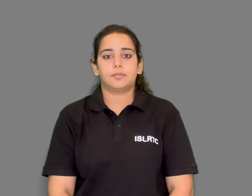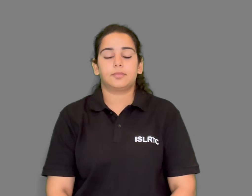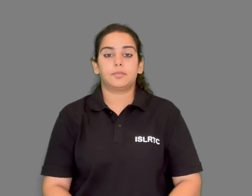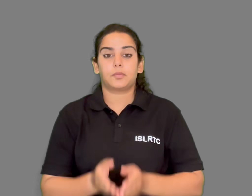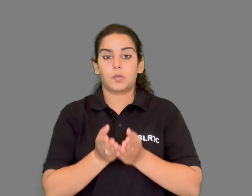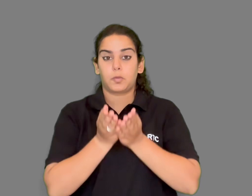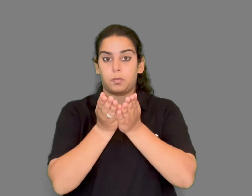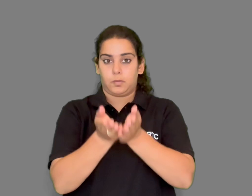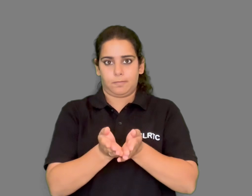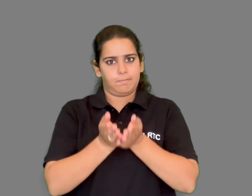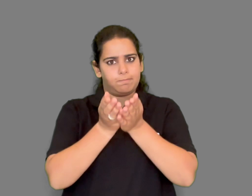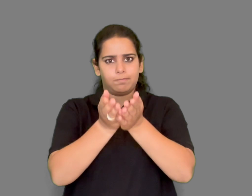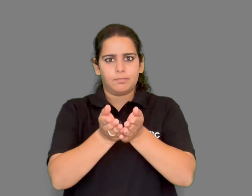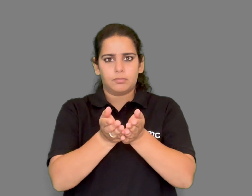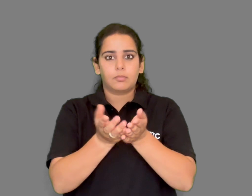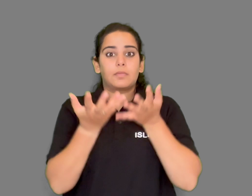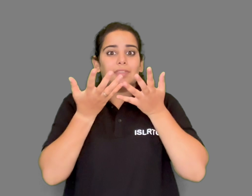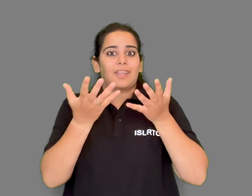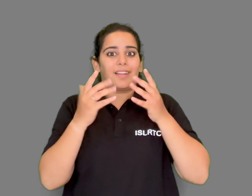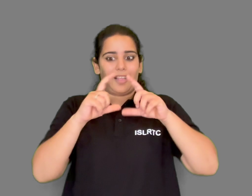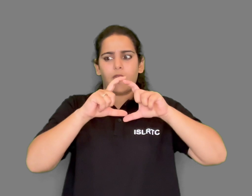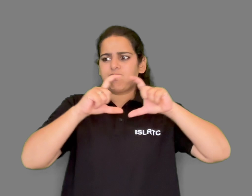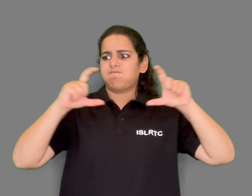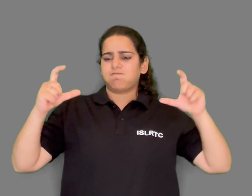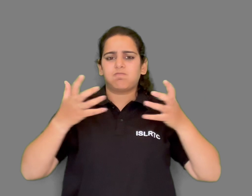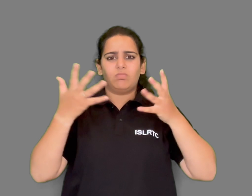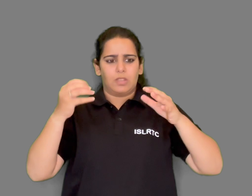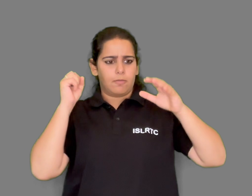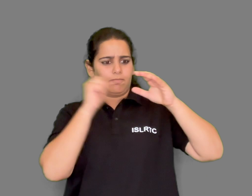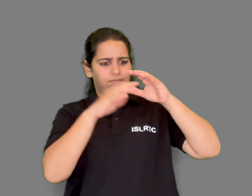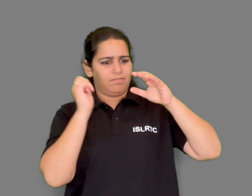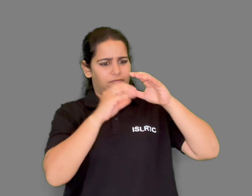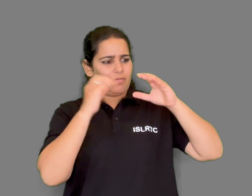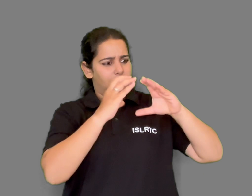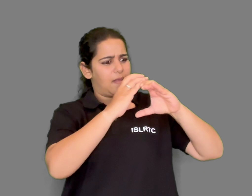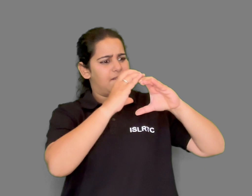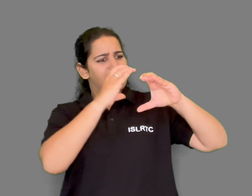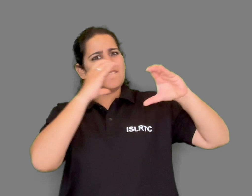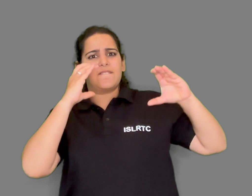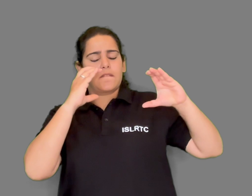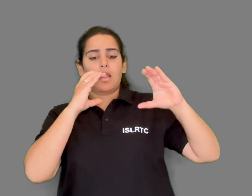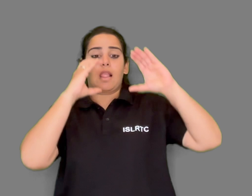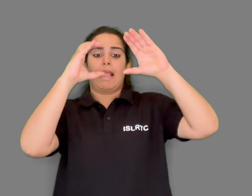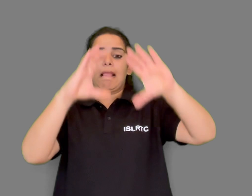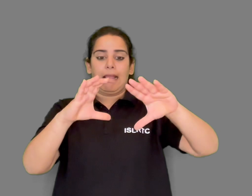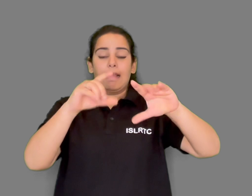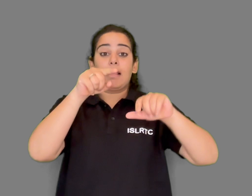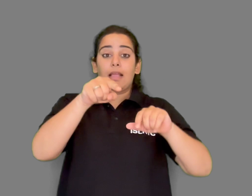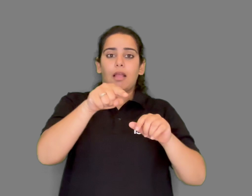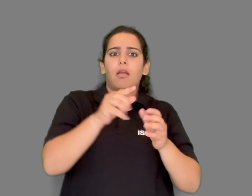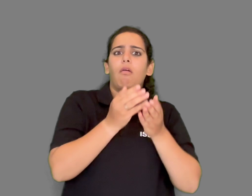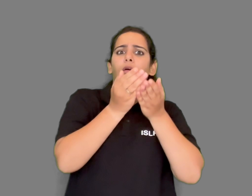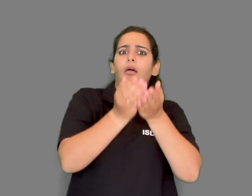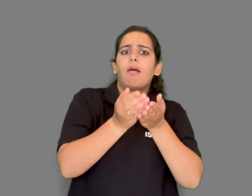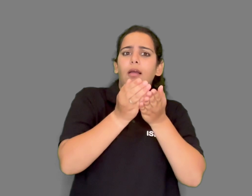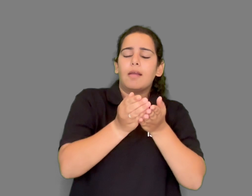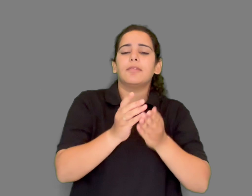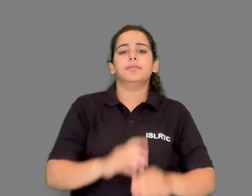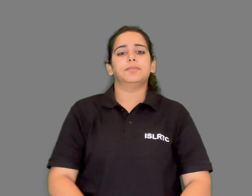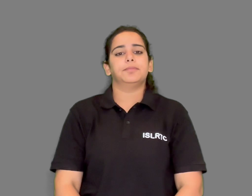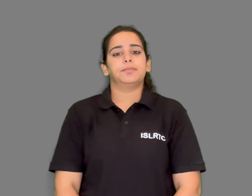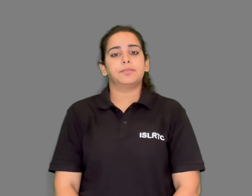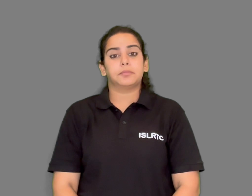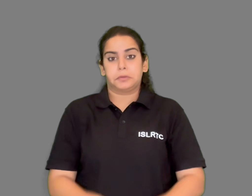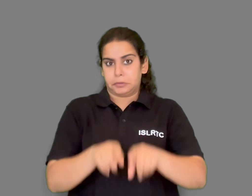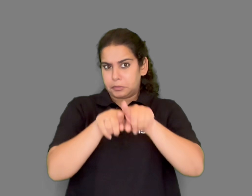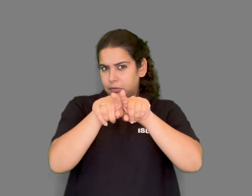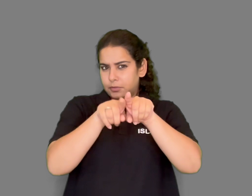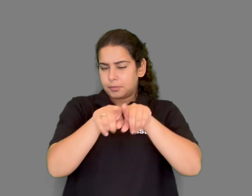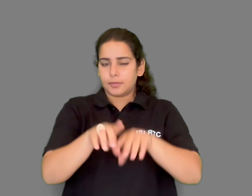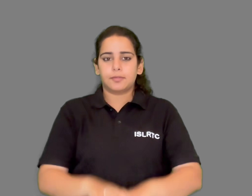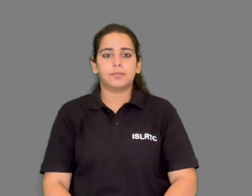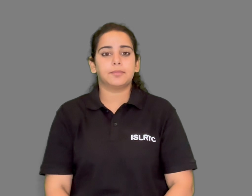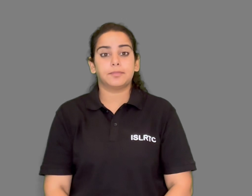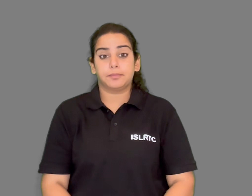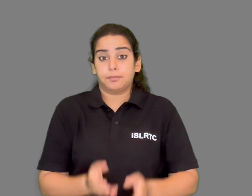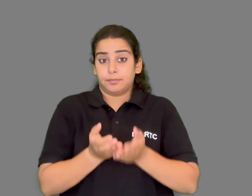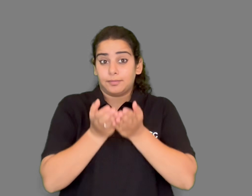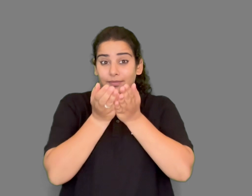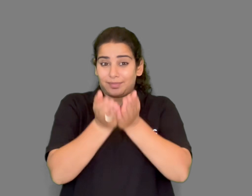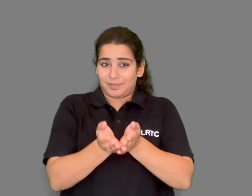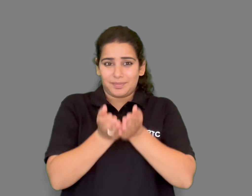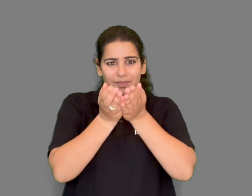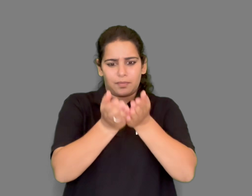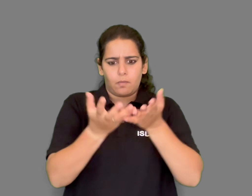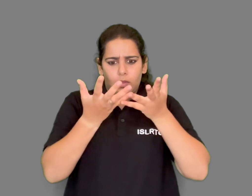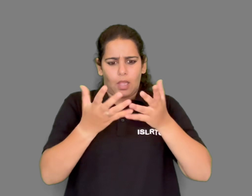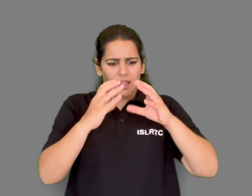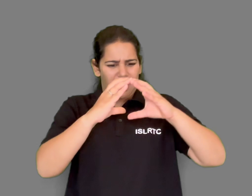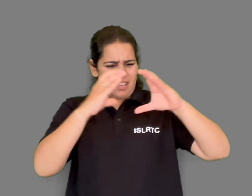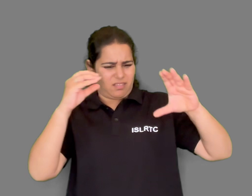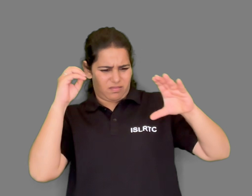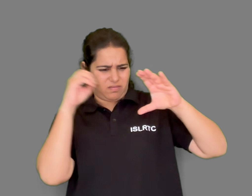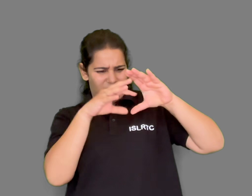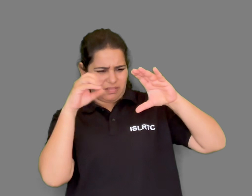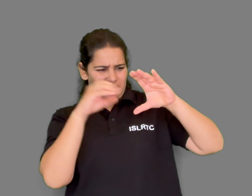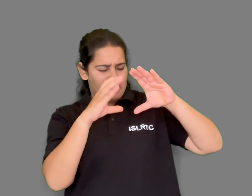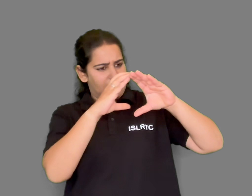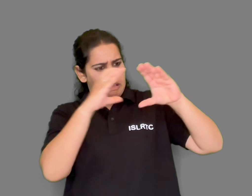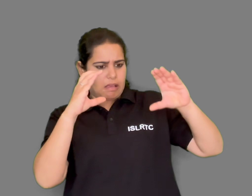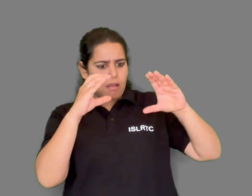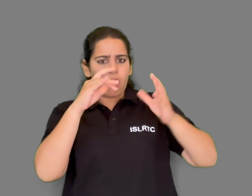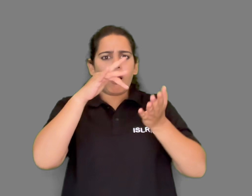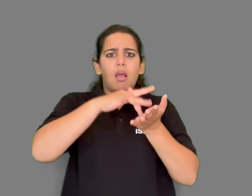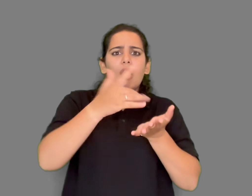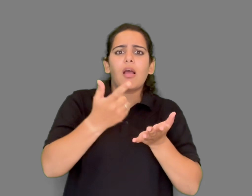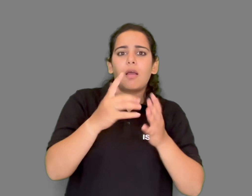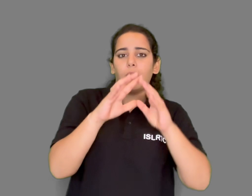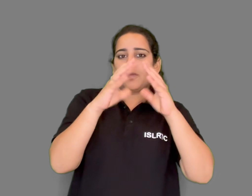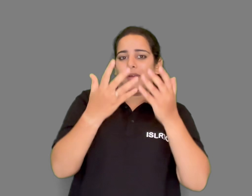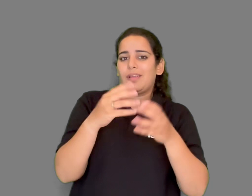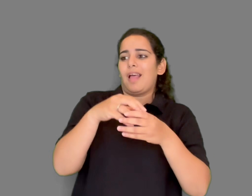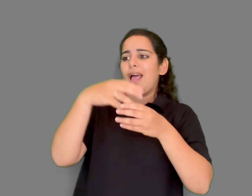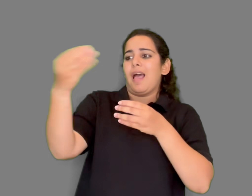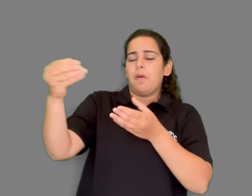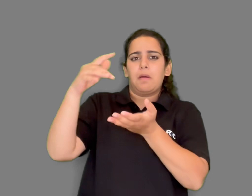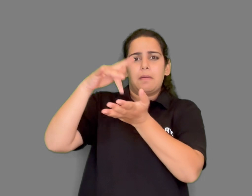In-bond shipment The shipment is in transit and has not yet cleared customs for the country of destination